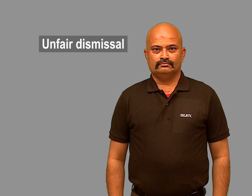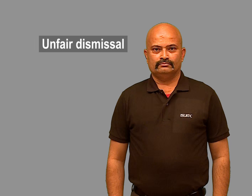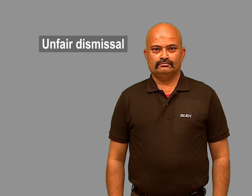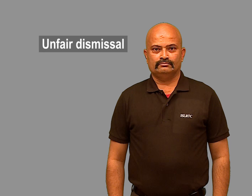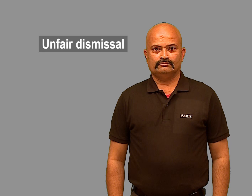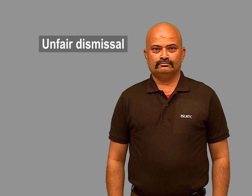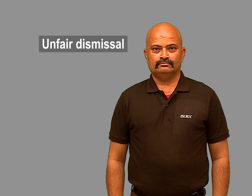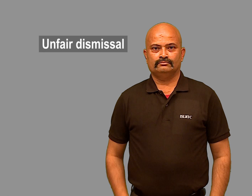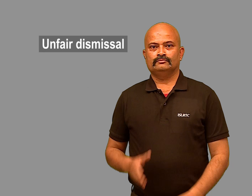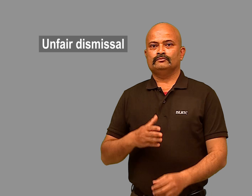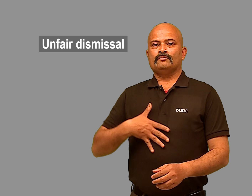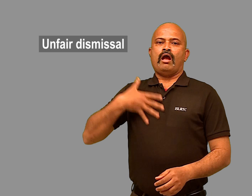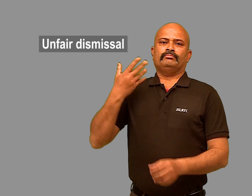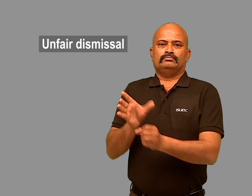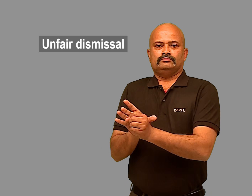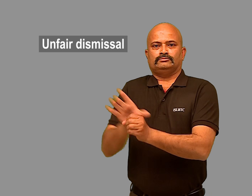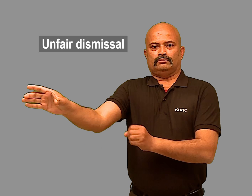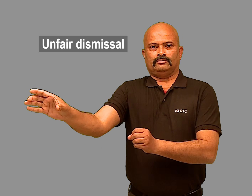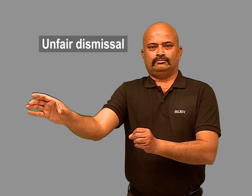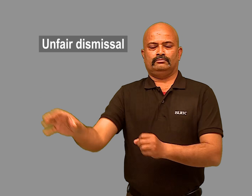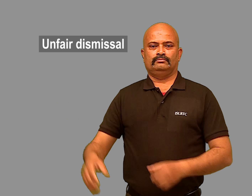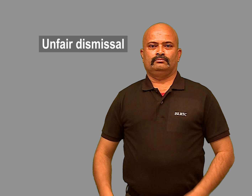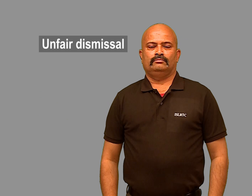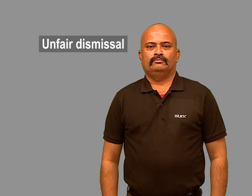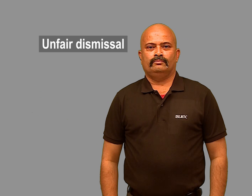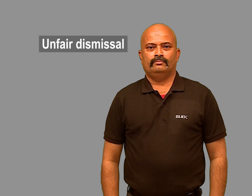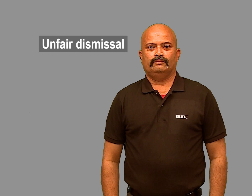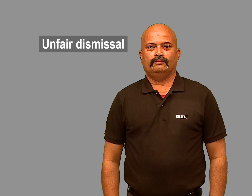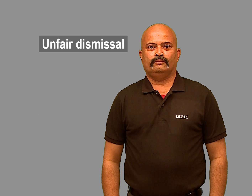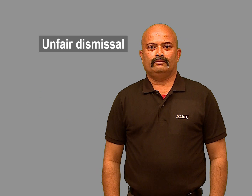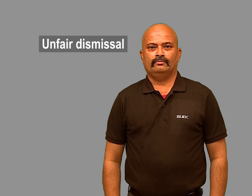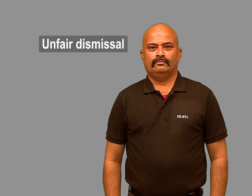Unfair Dismissal